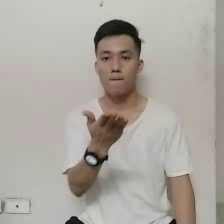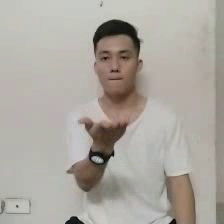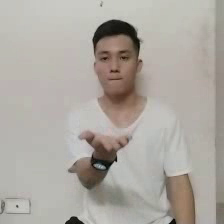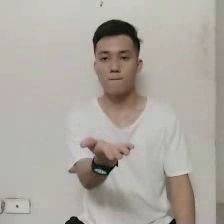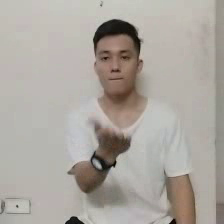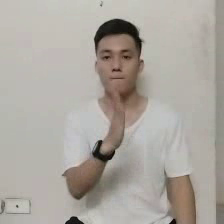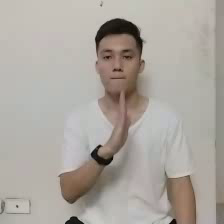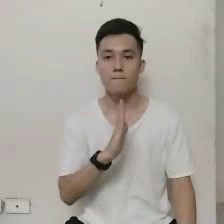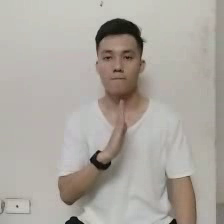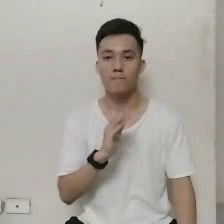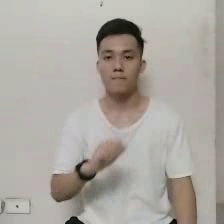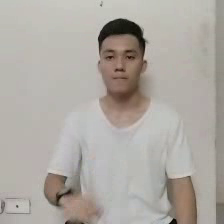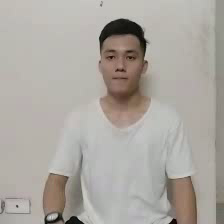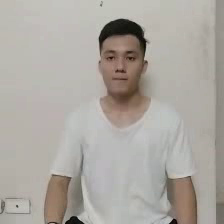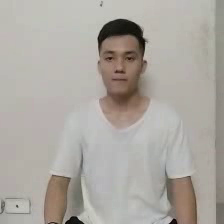Xin phép